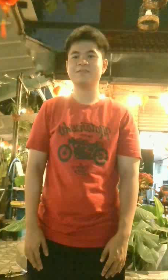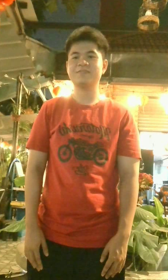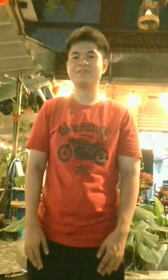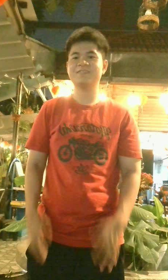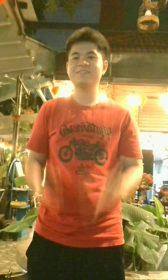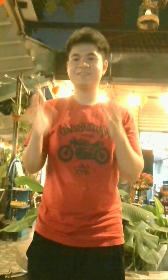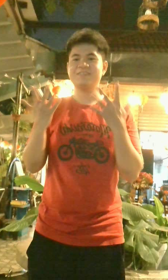vui mừng